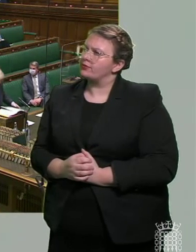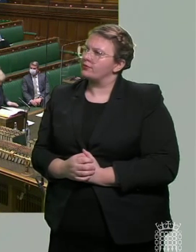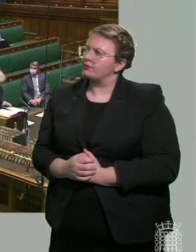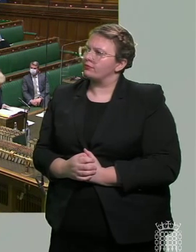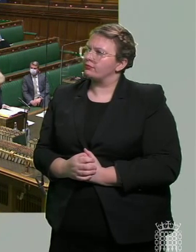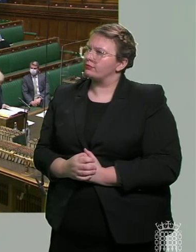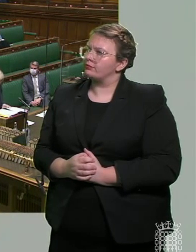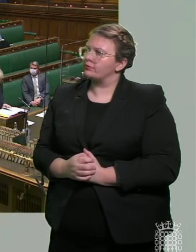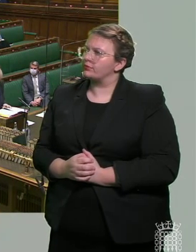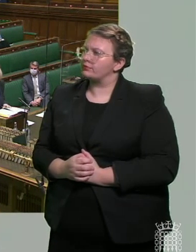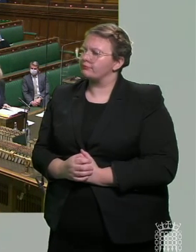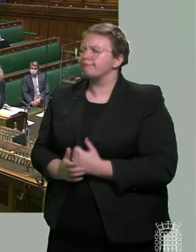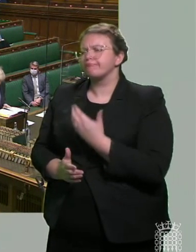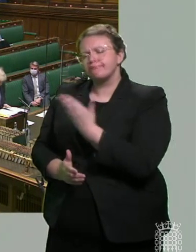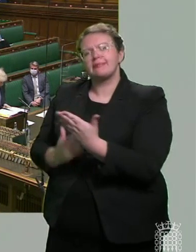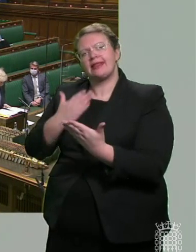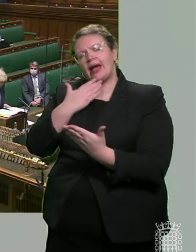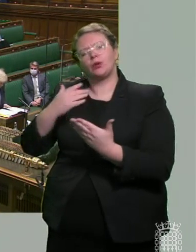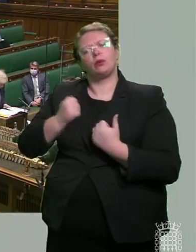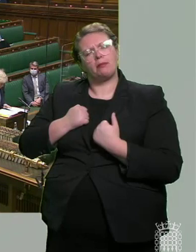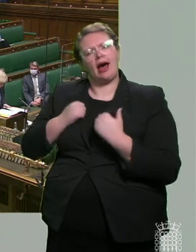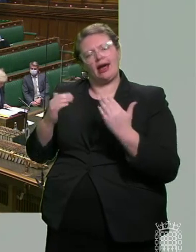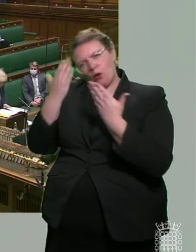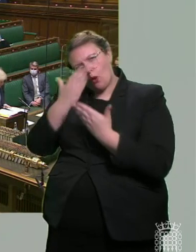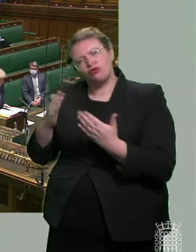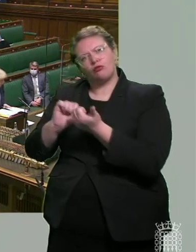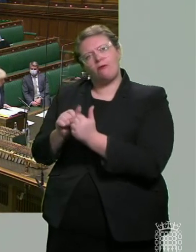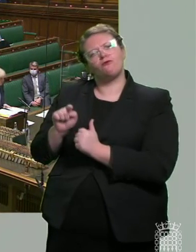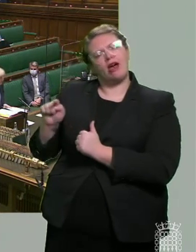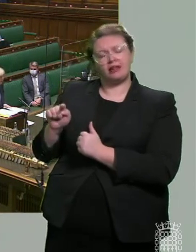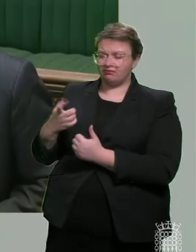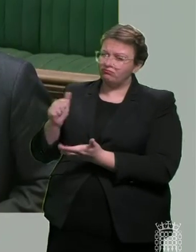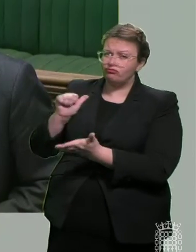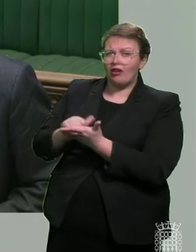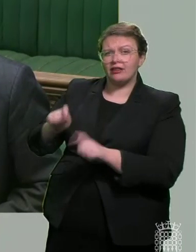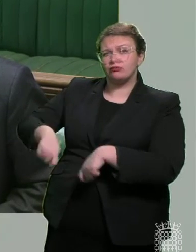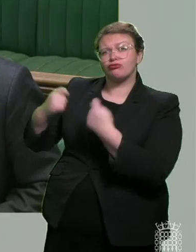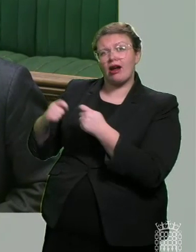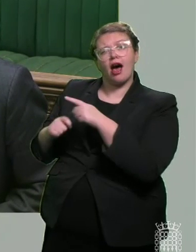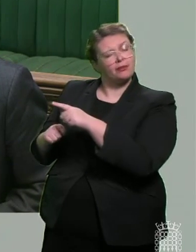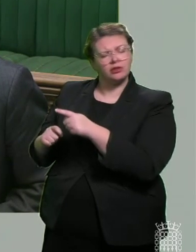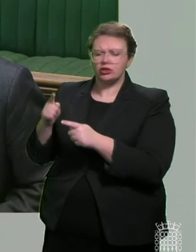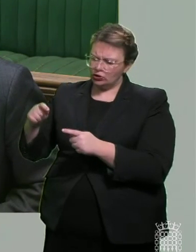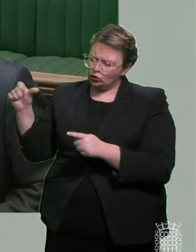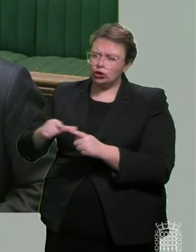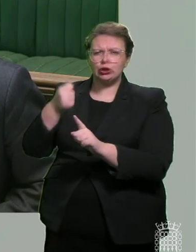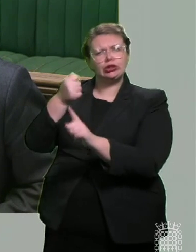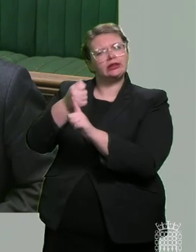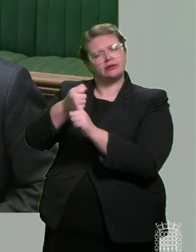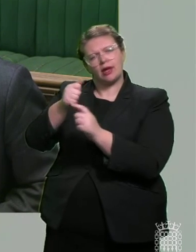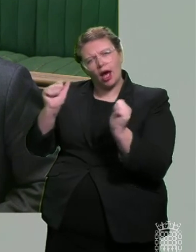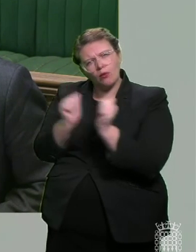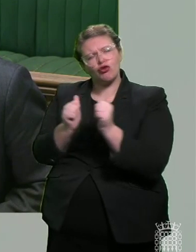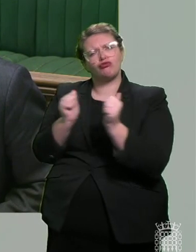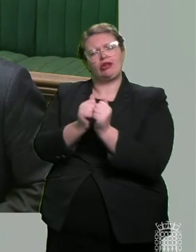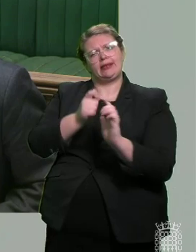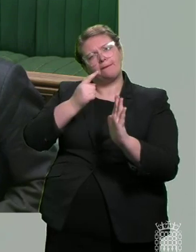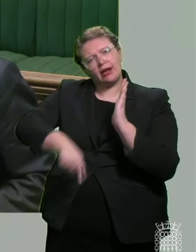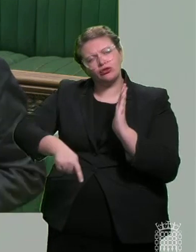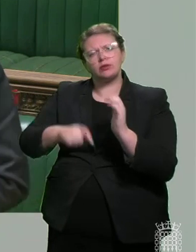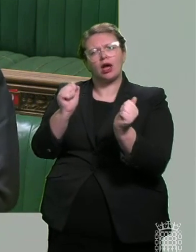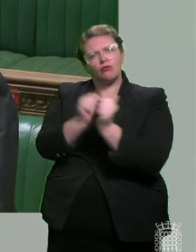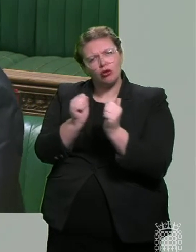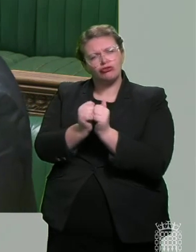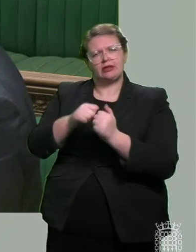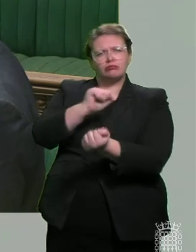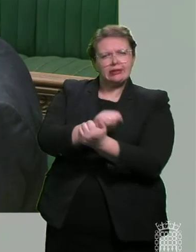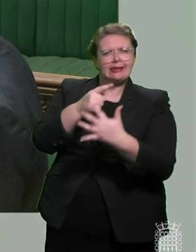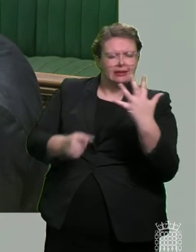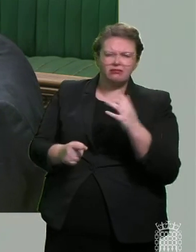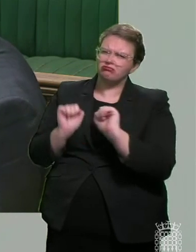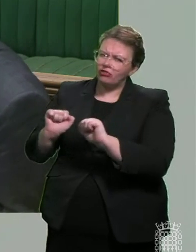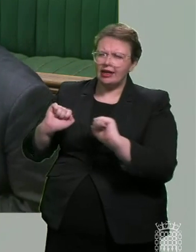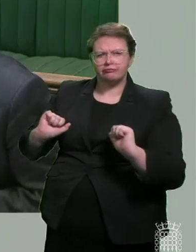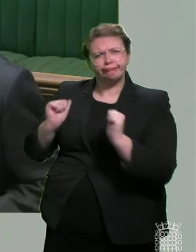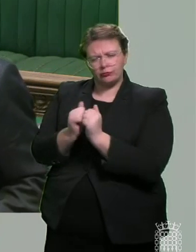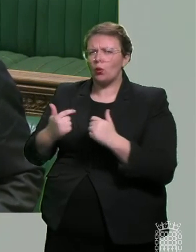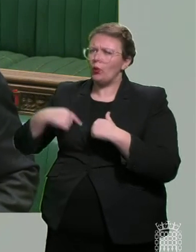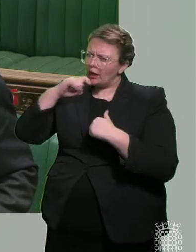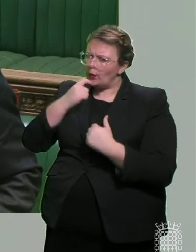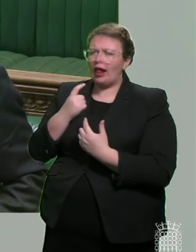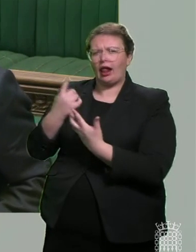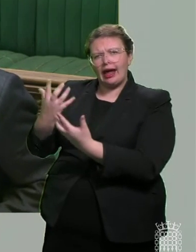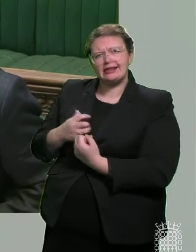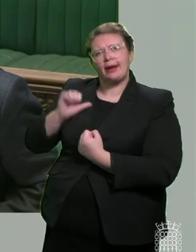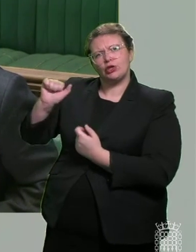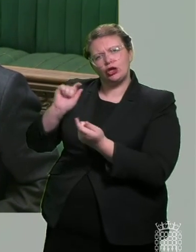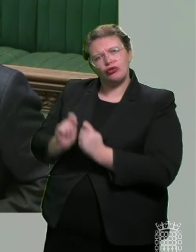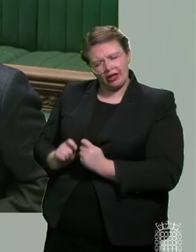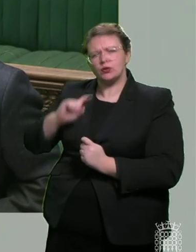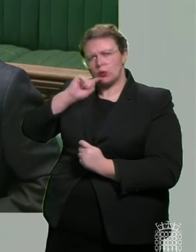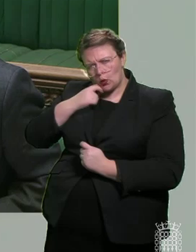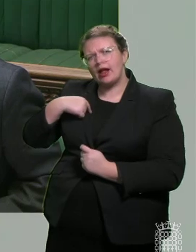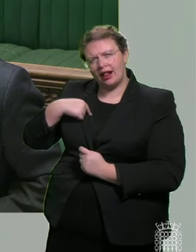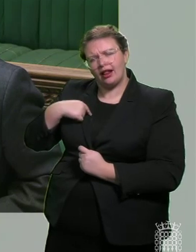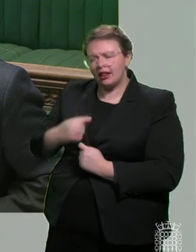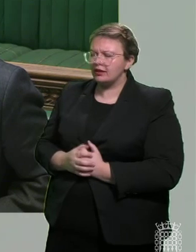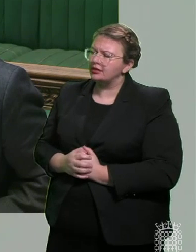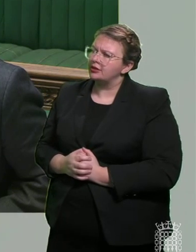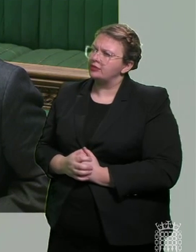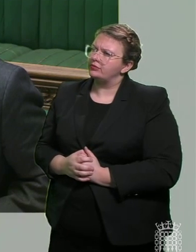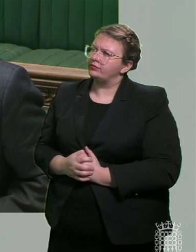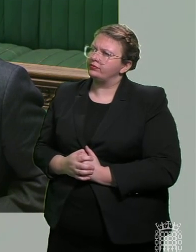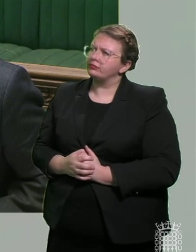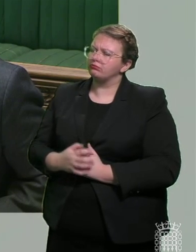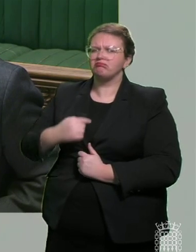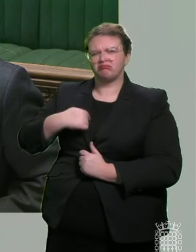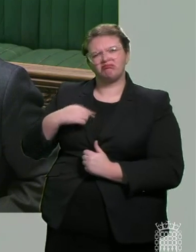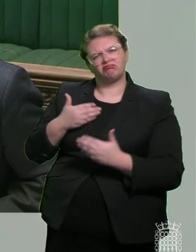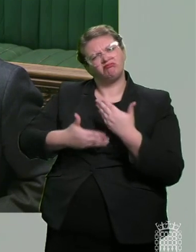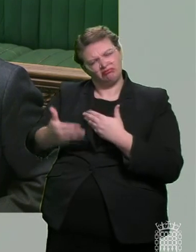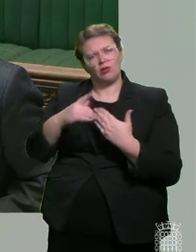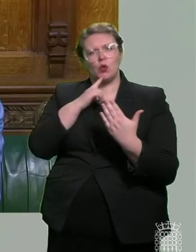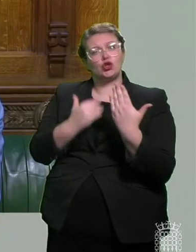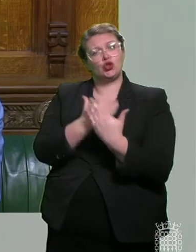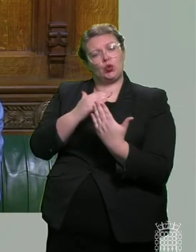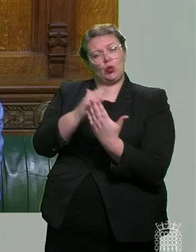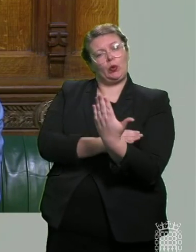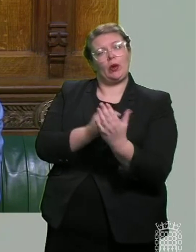I am very grateful to my right honourable Friend, and she is absolutely right to campaign for punishments that fit the crime; we are therefore bringing forward exactly those changes in our forthcoming sentencing Bill.